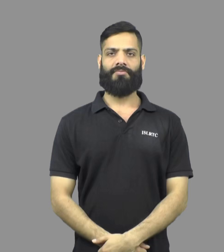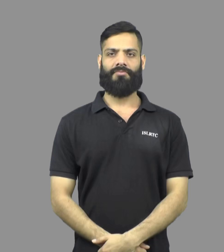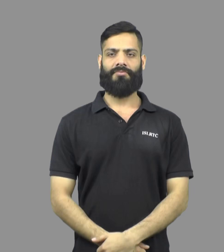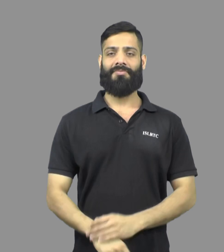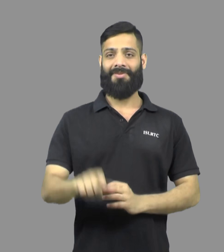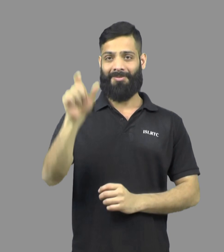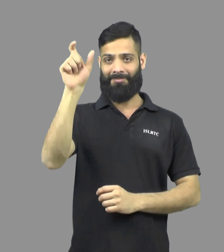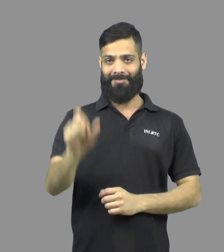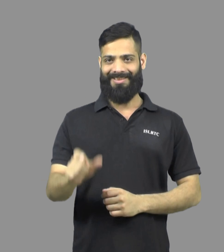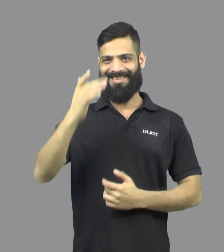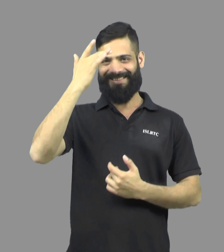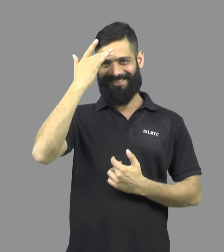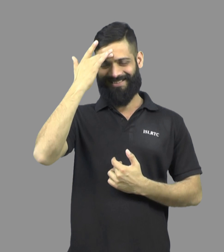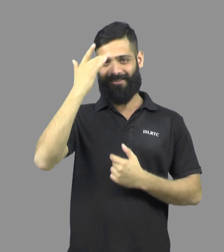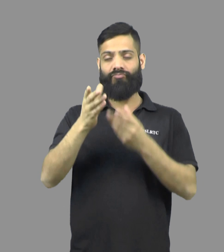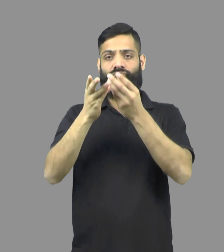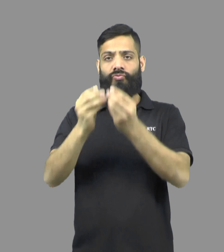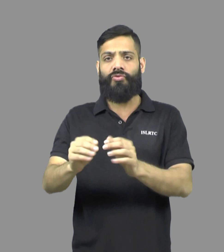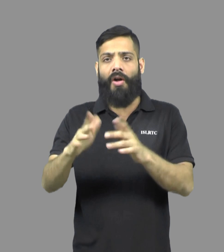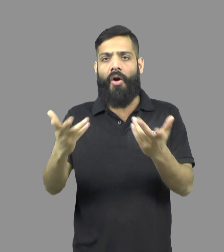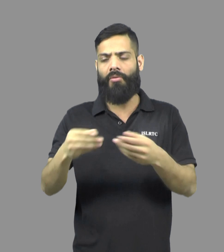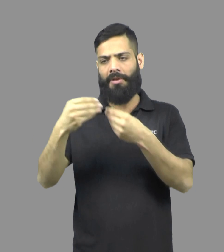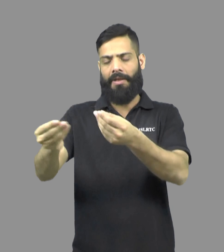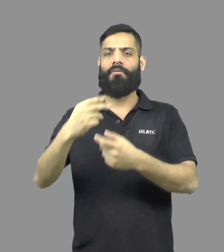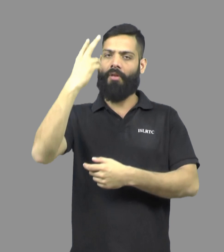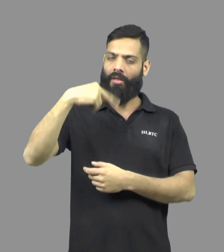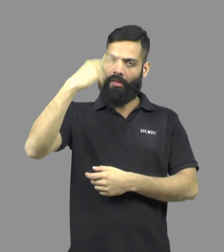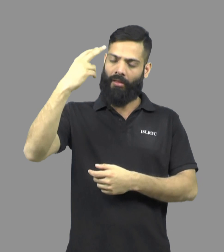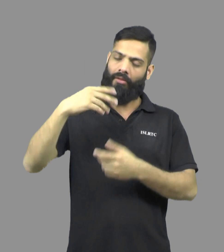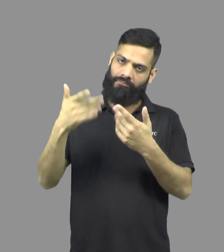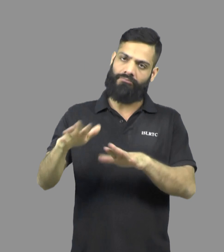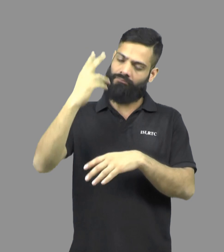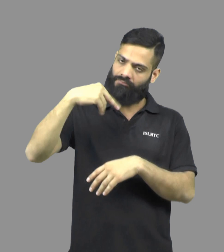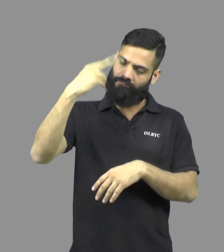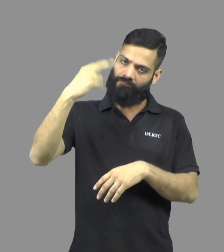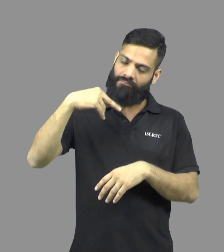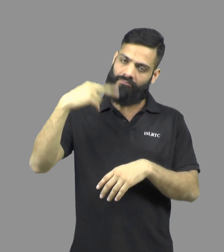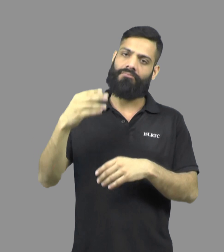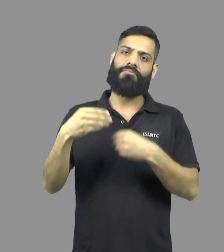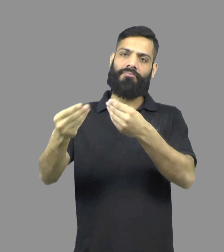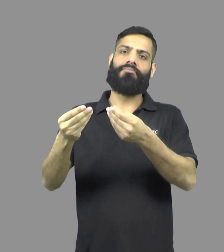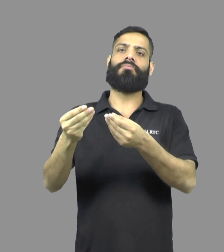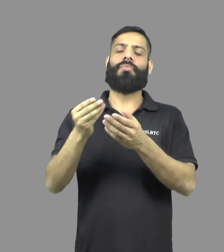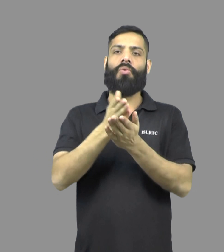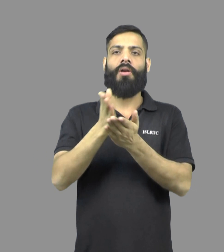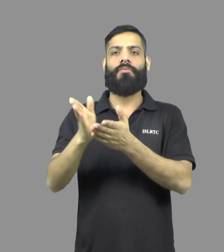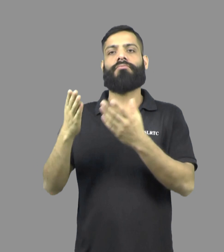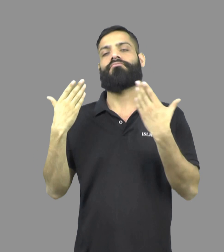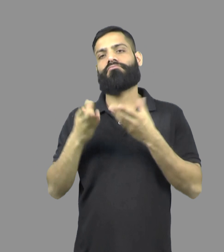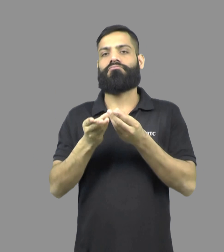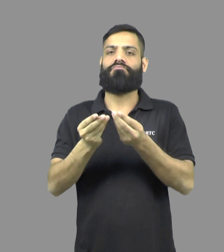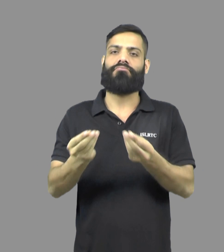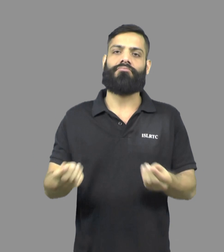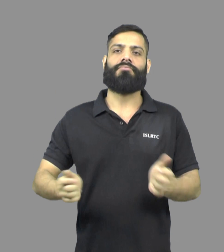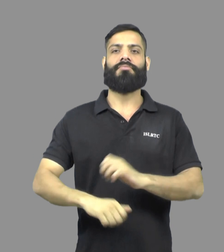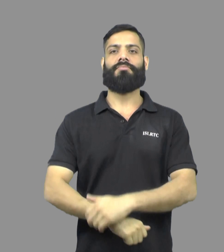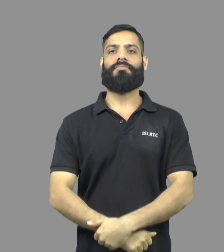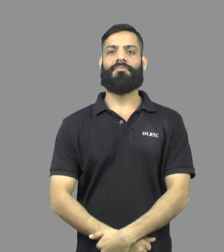Cry Therapy